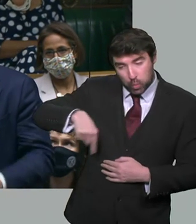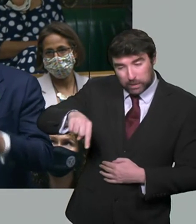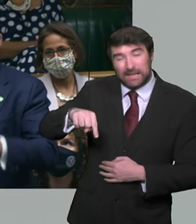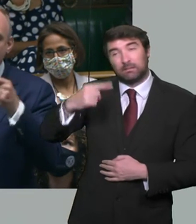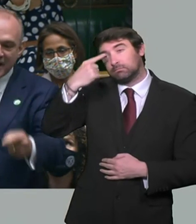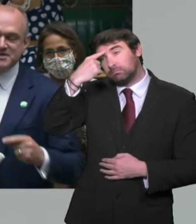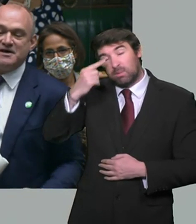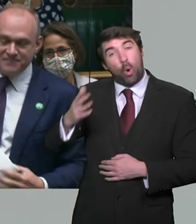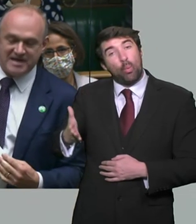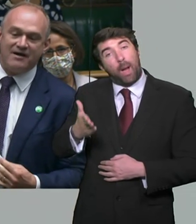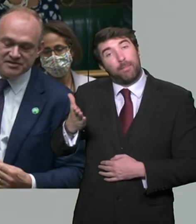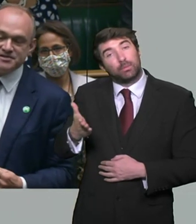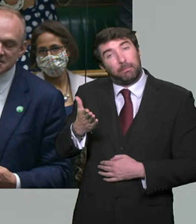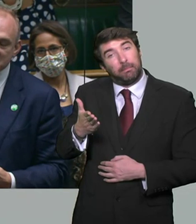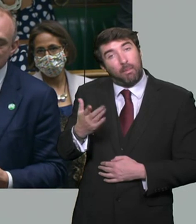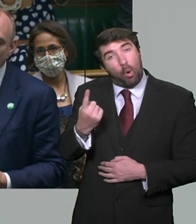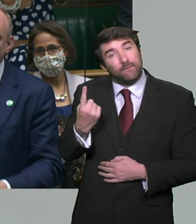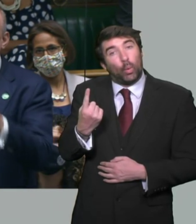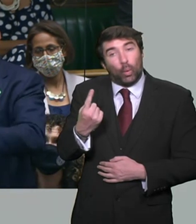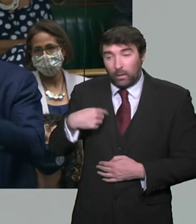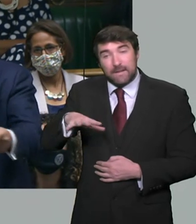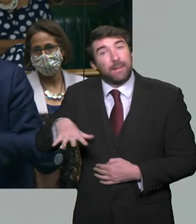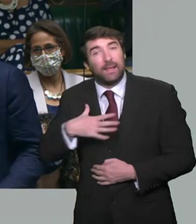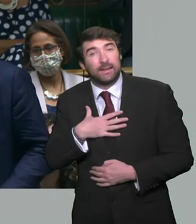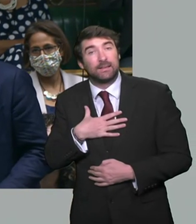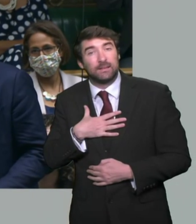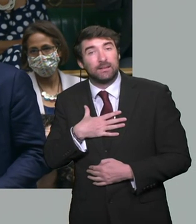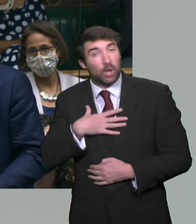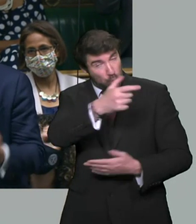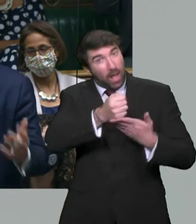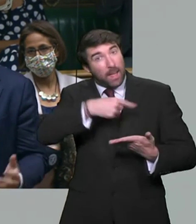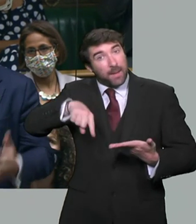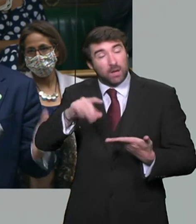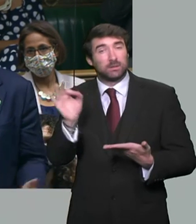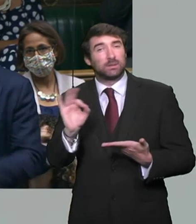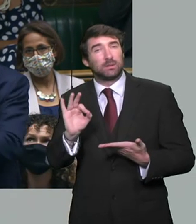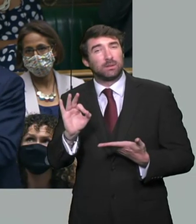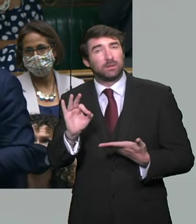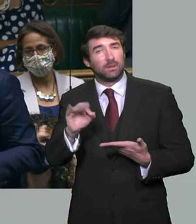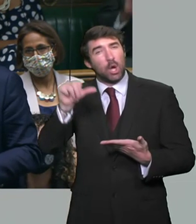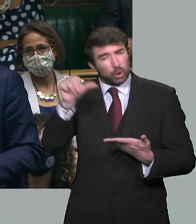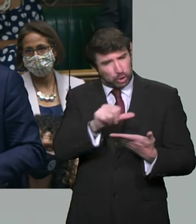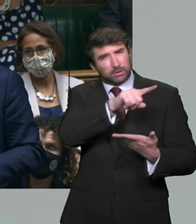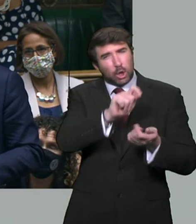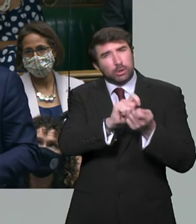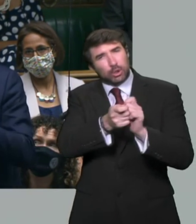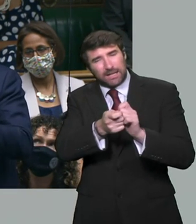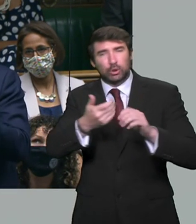Will he guarantee proper breaks for carers? Will he change employment law so that we can balance caring with work?